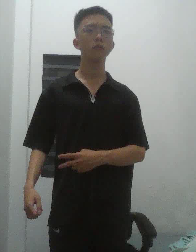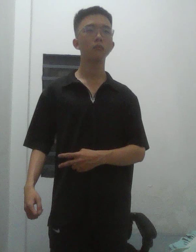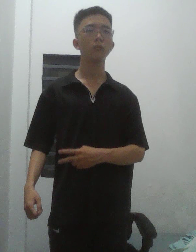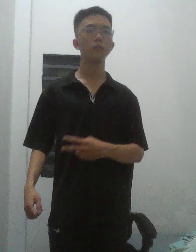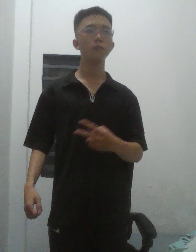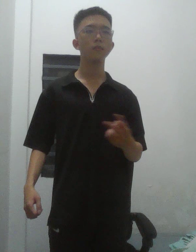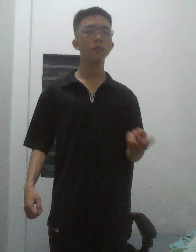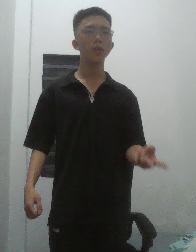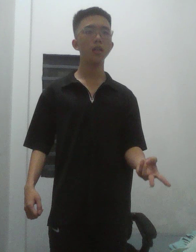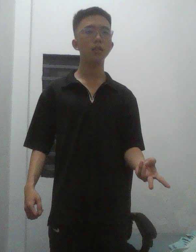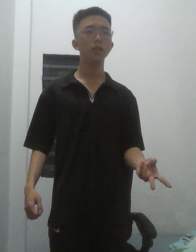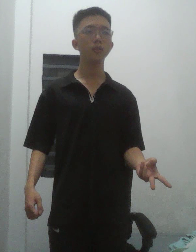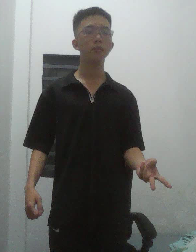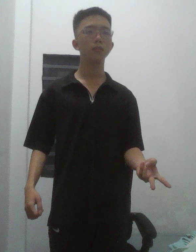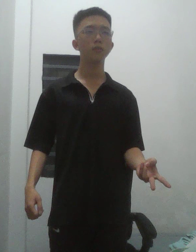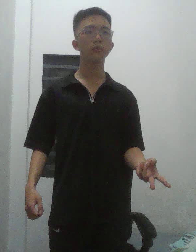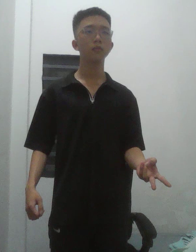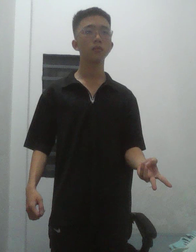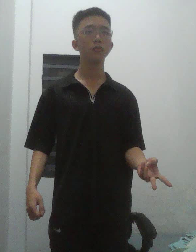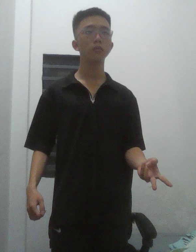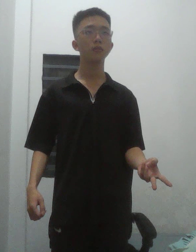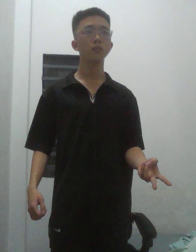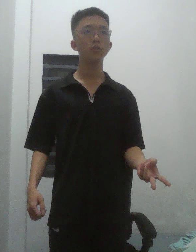it